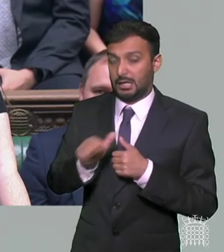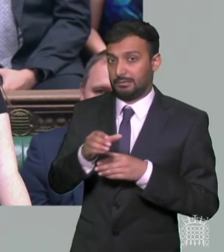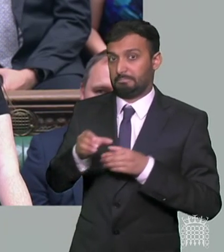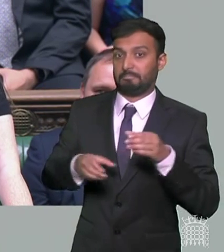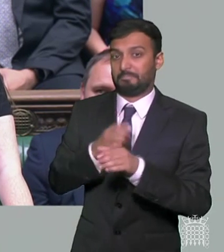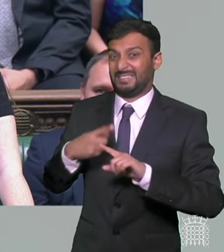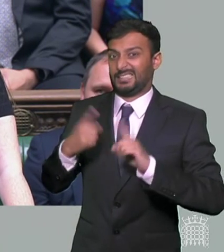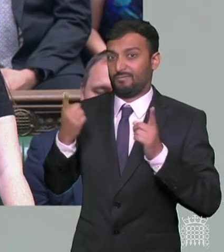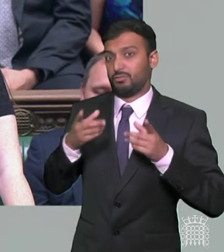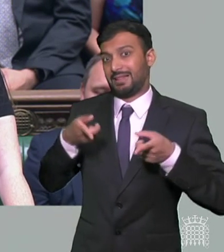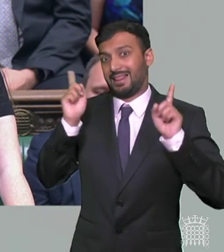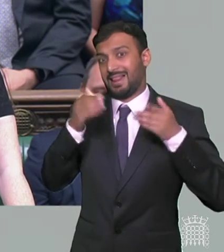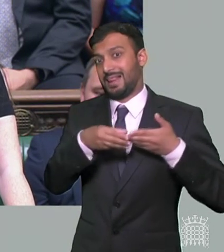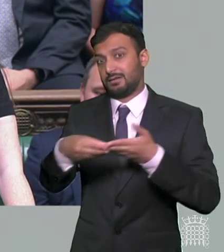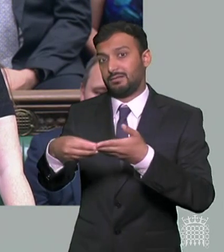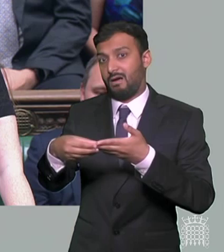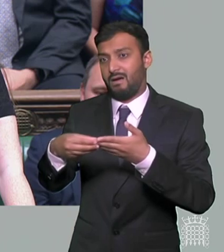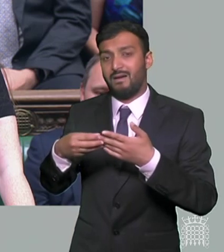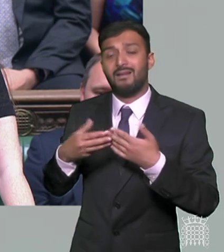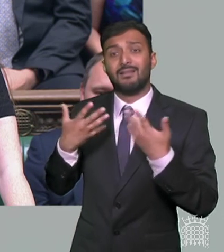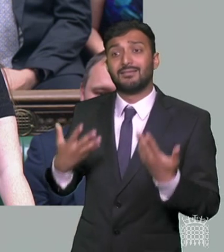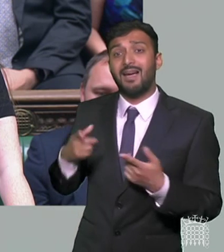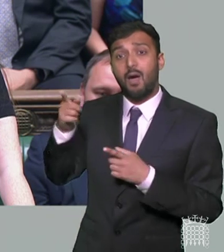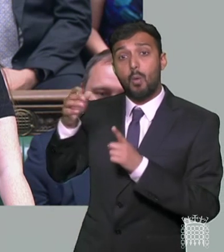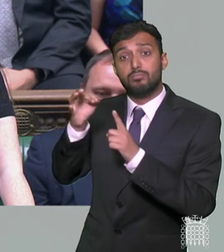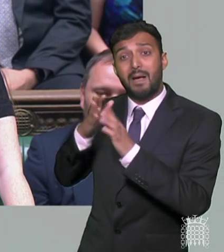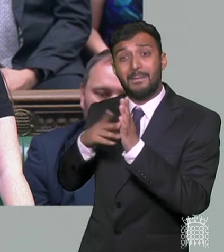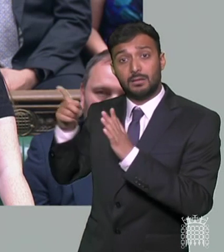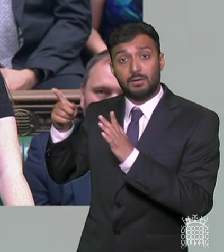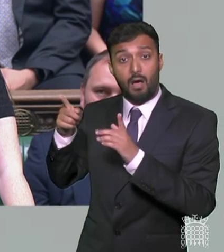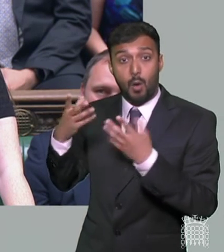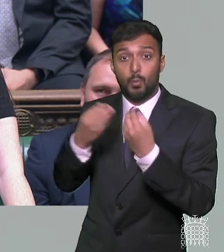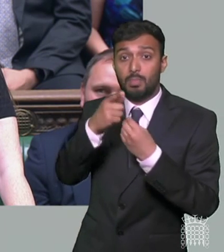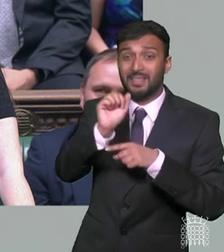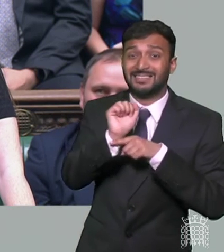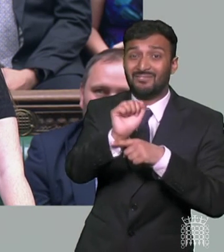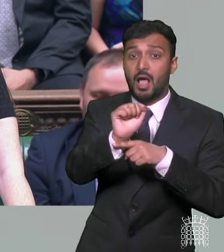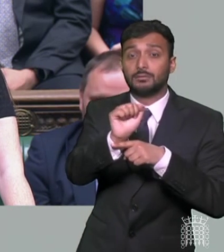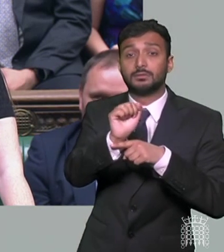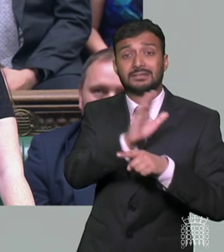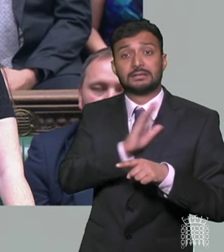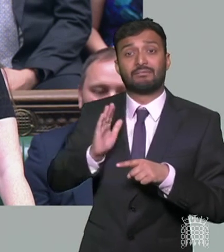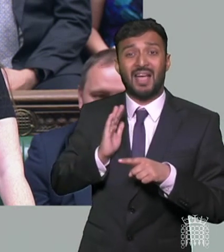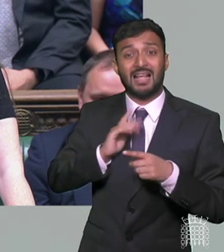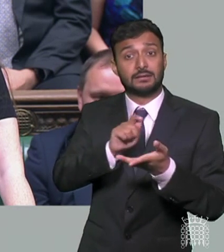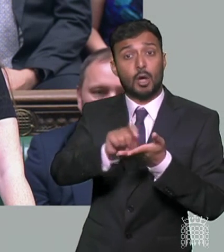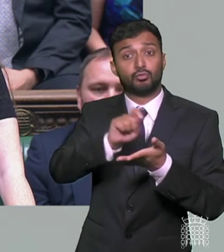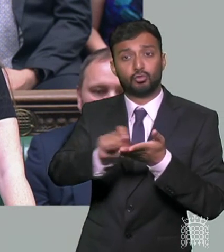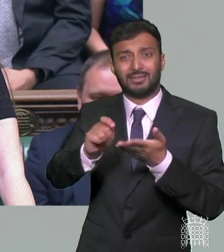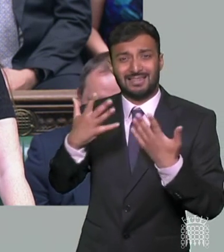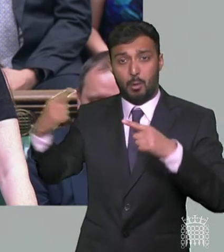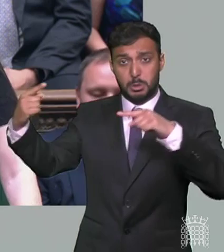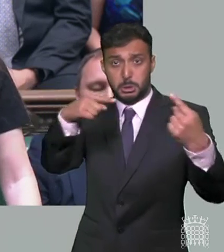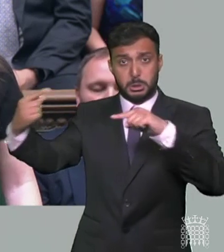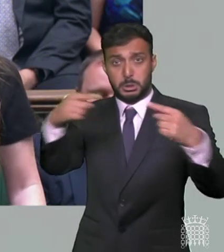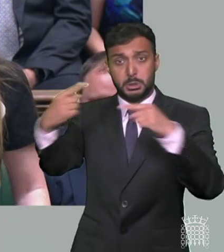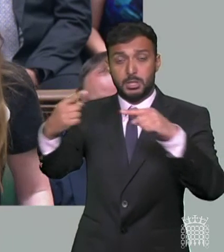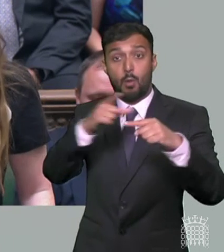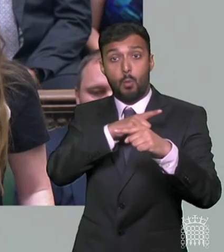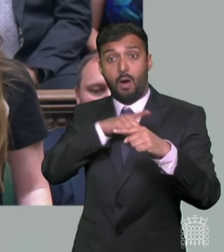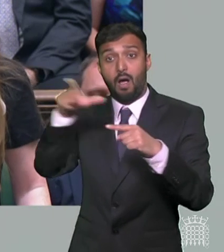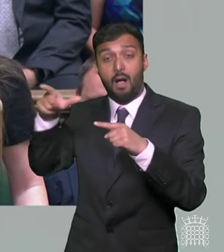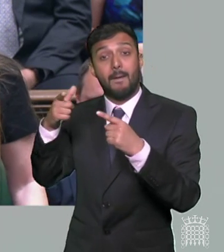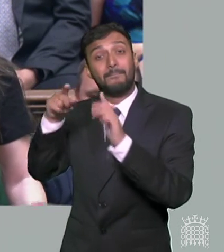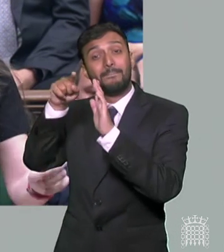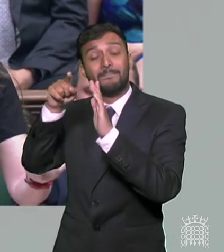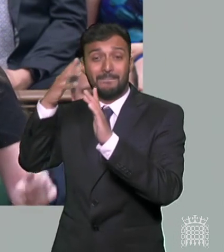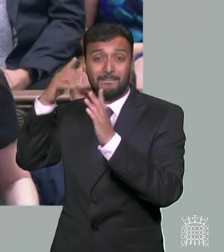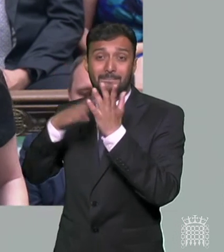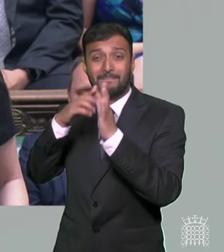Now the Prime Minister is at war with his own Defence Secretary after confirming that he will break his manifesto pledge to increase defence spending.